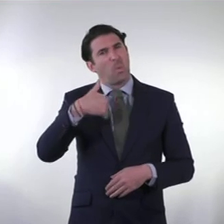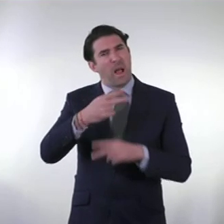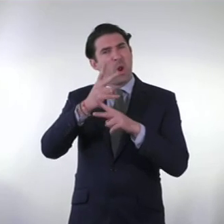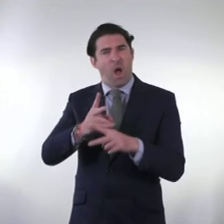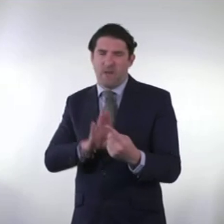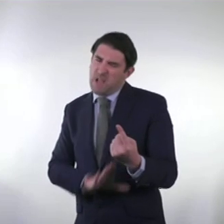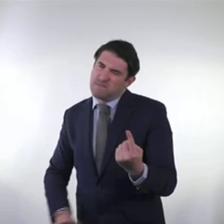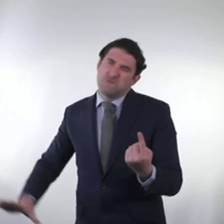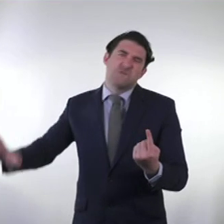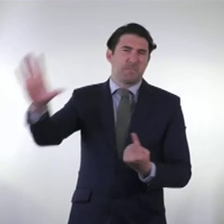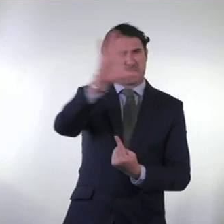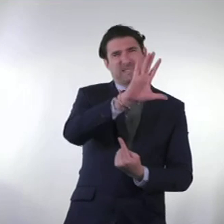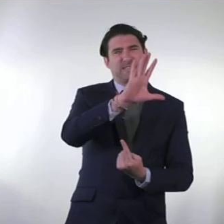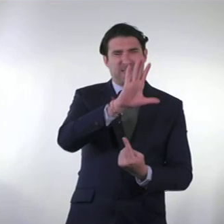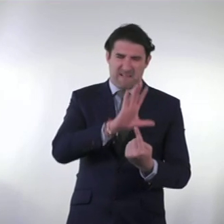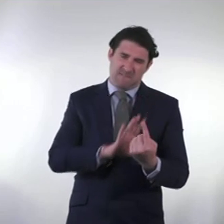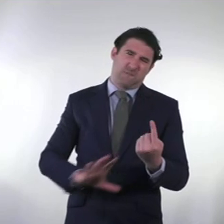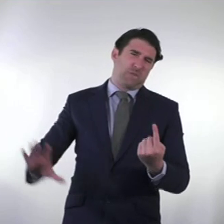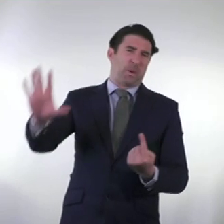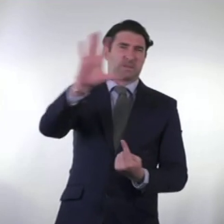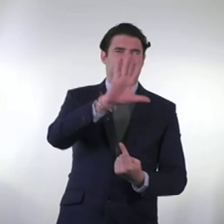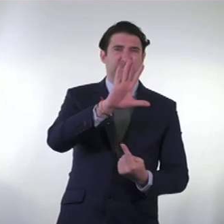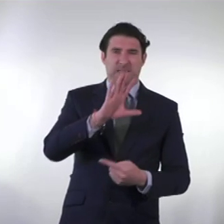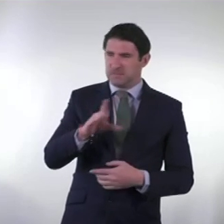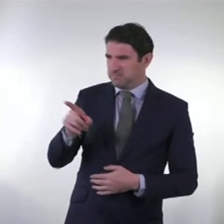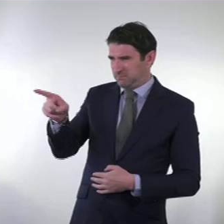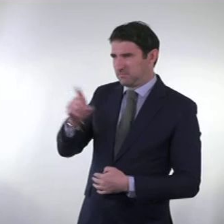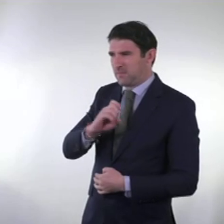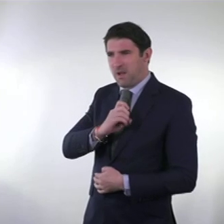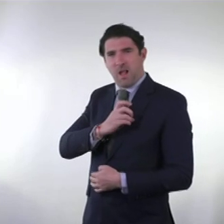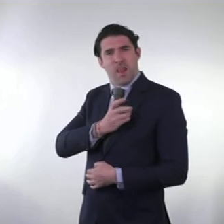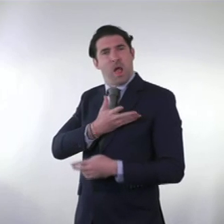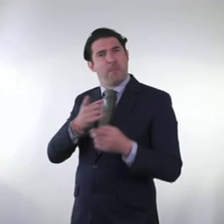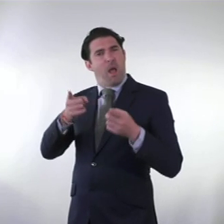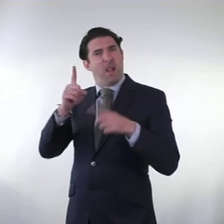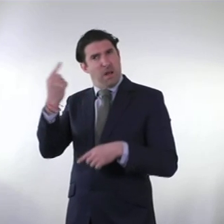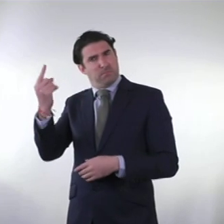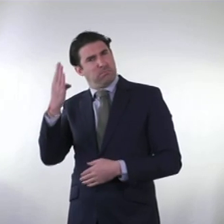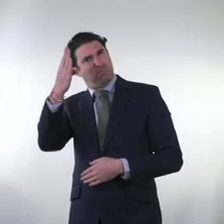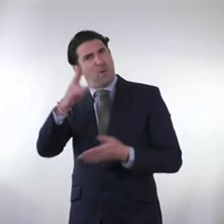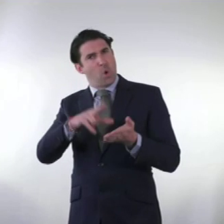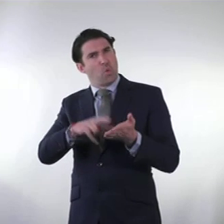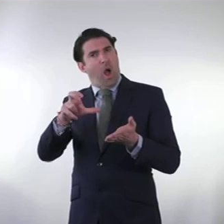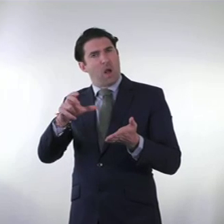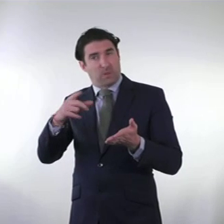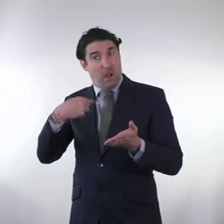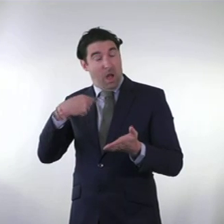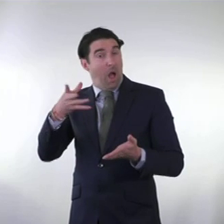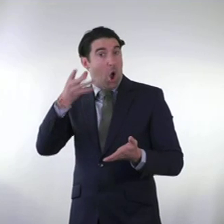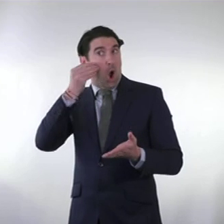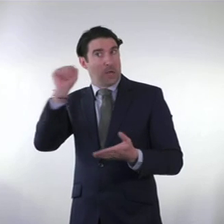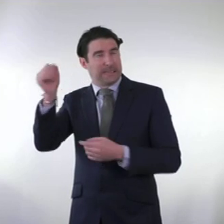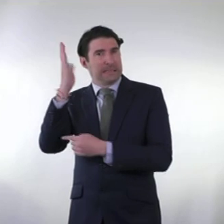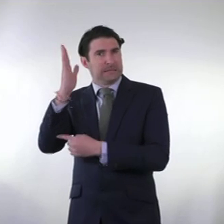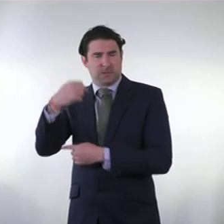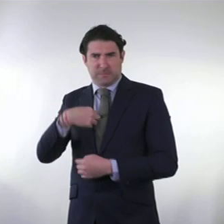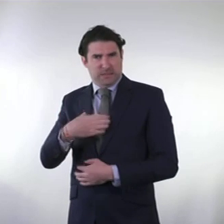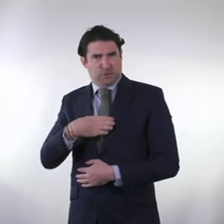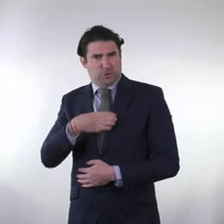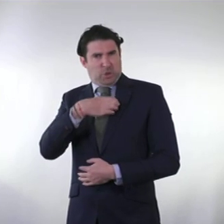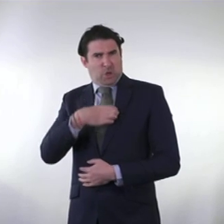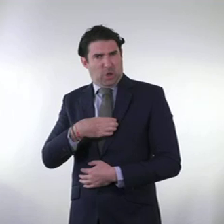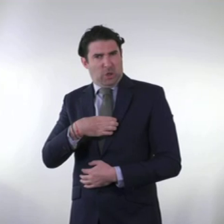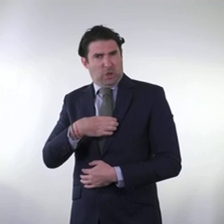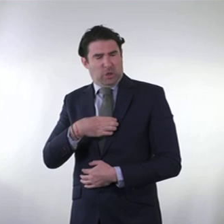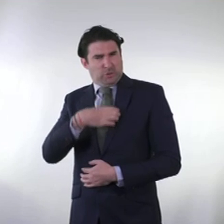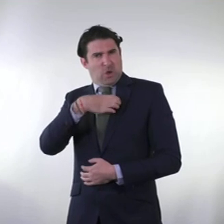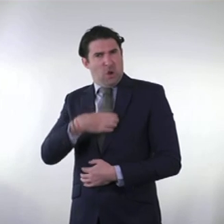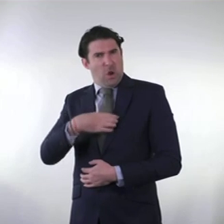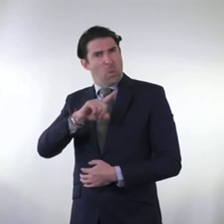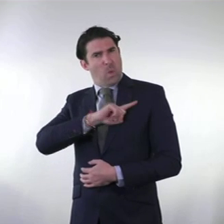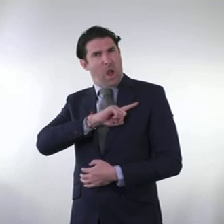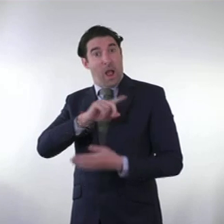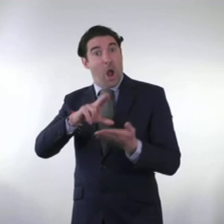I must say that I saw the Labour leader of Newcastle and I was rather surprised by his comments because, to the best of my knowledge, they were calling for the measures that we put in.